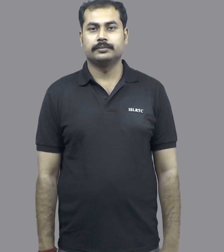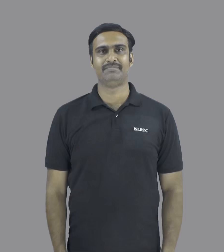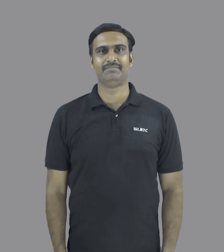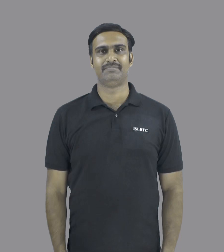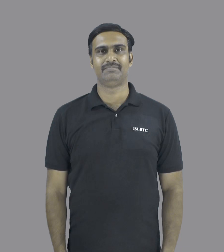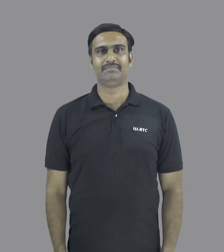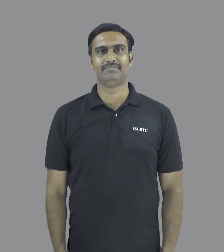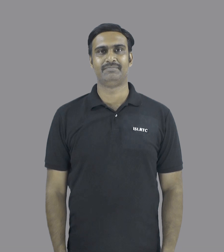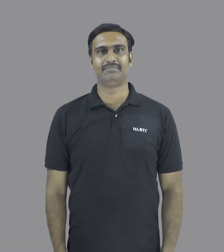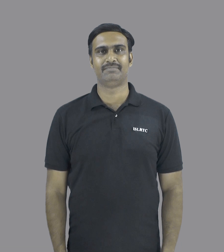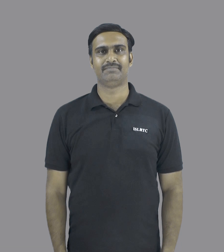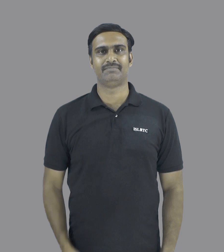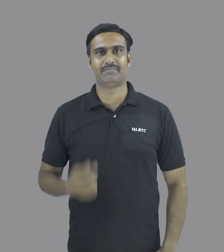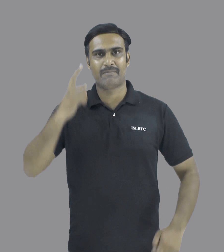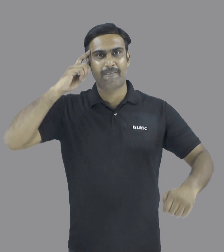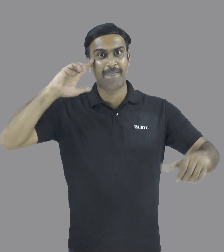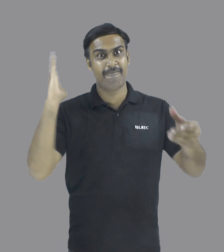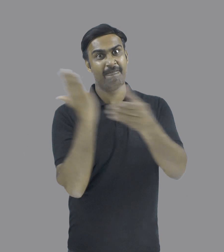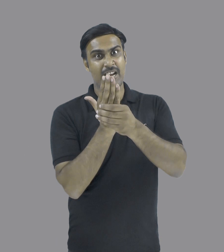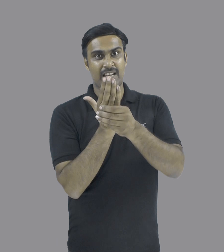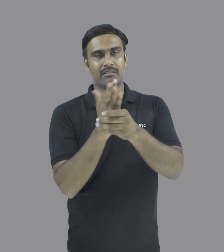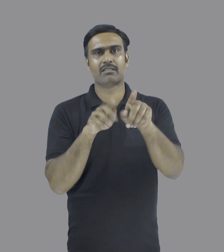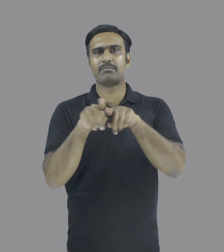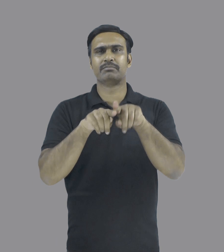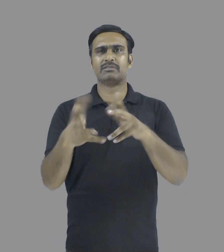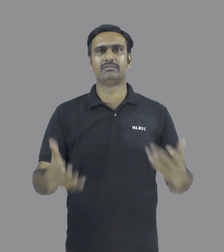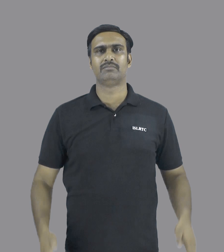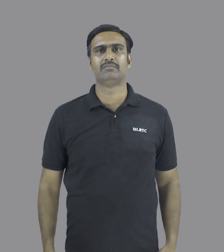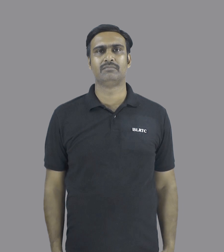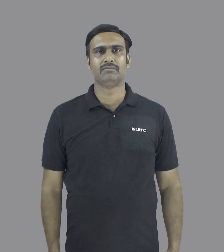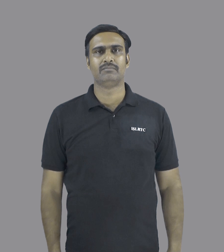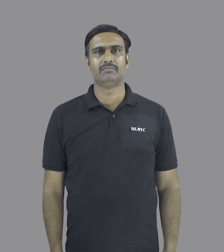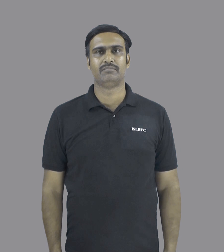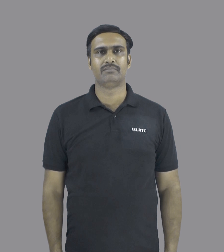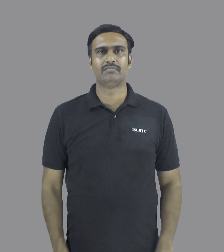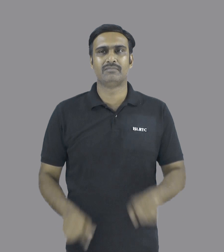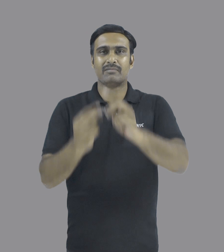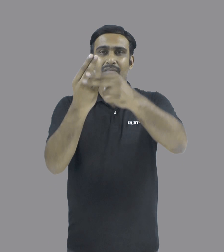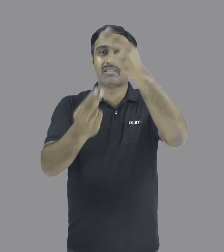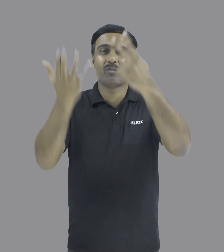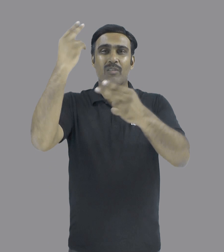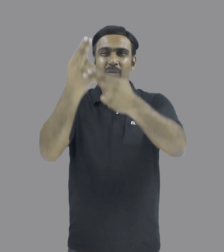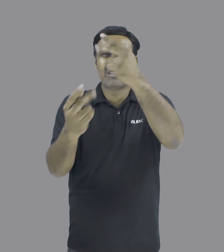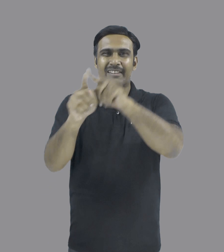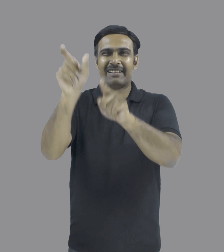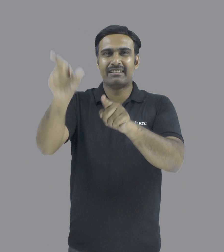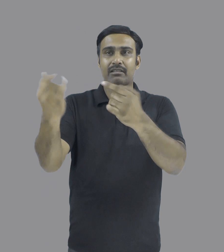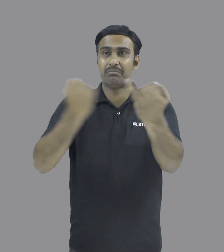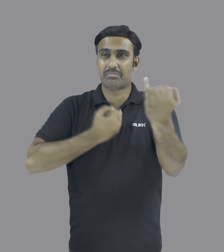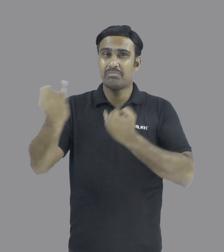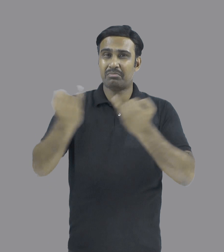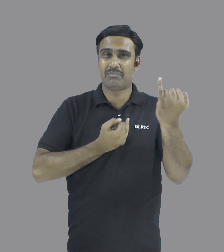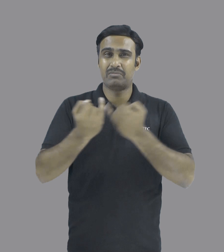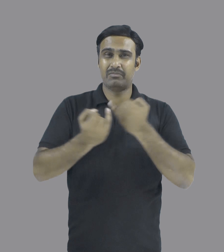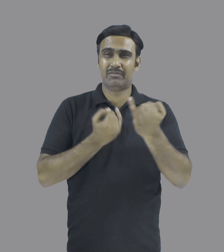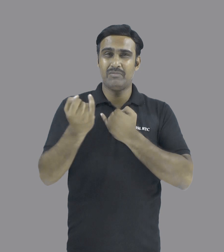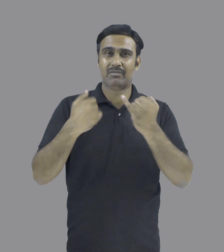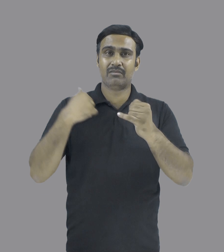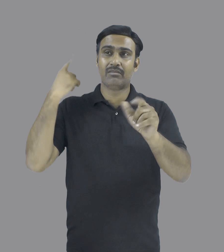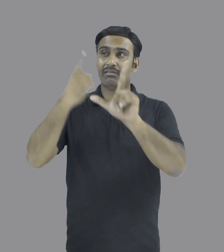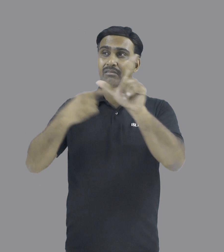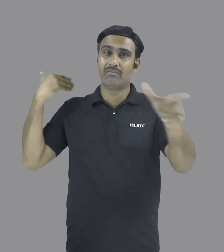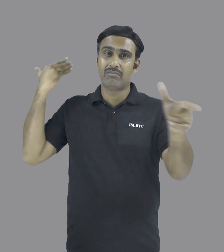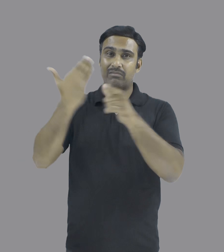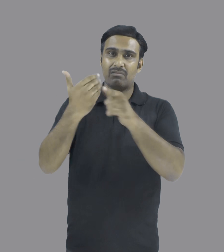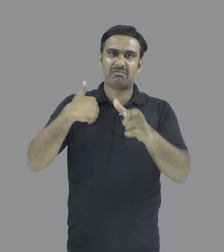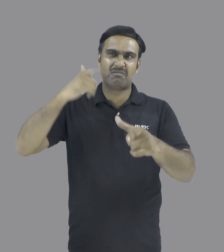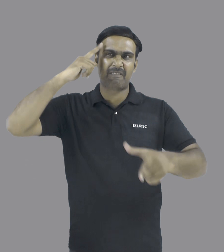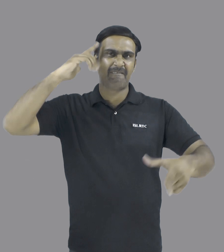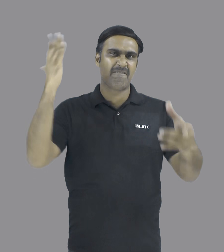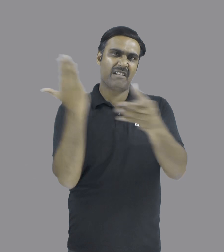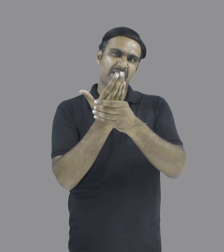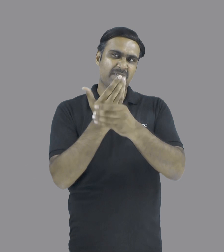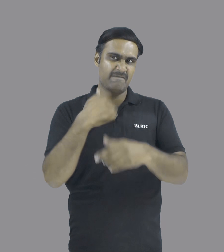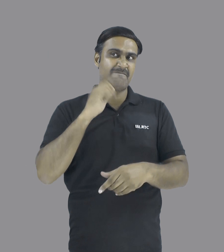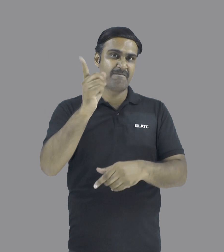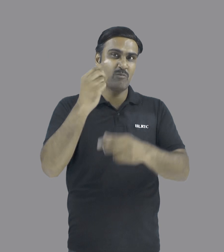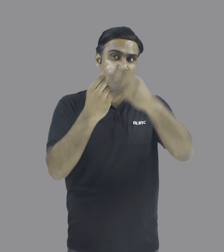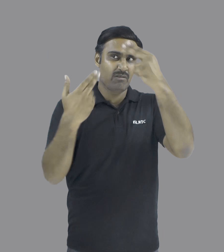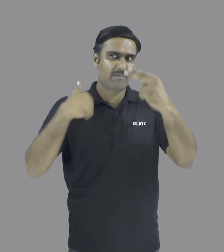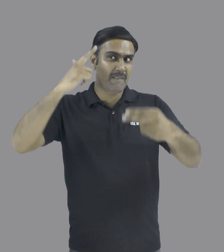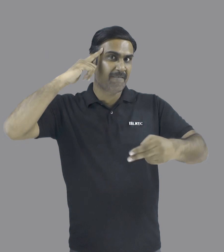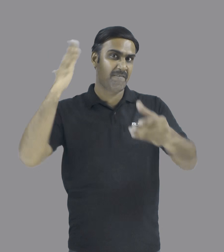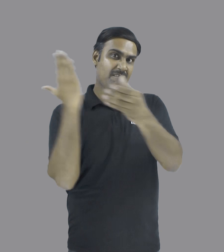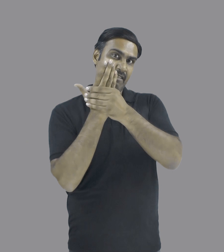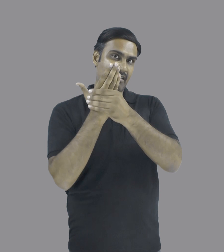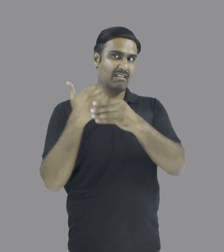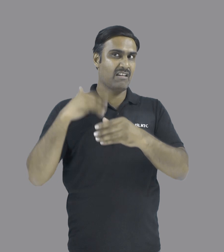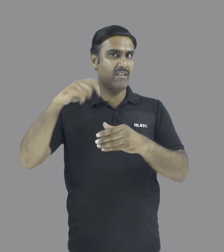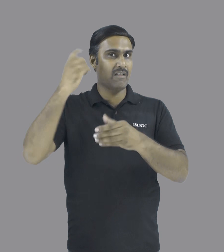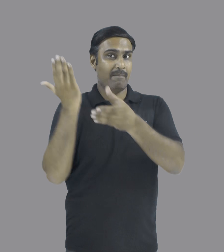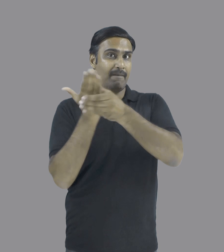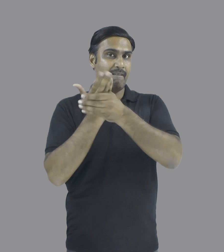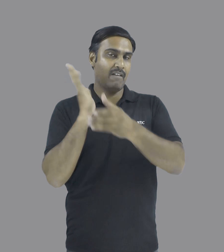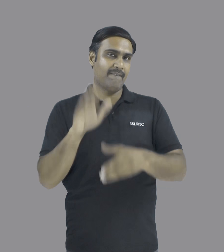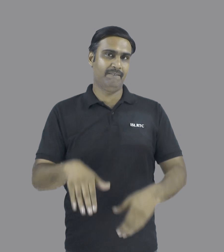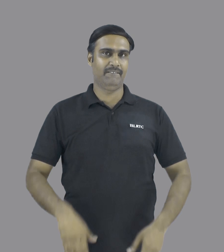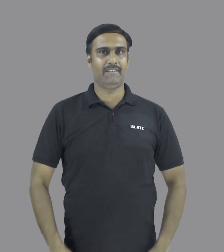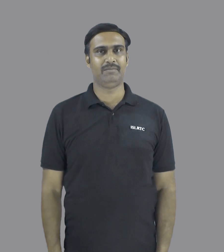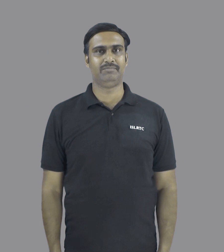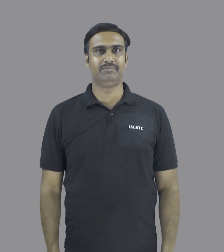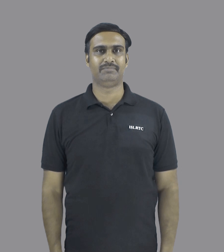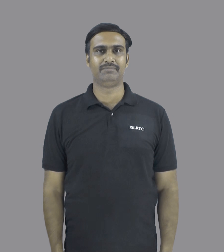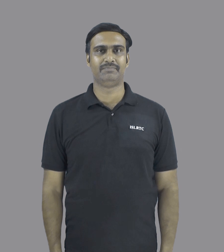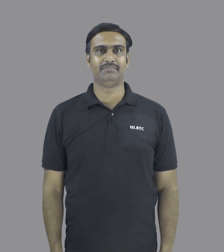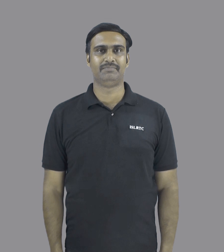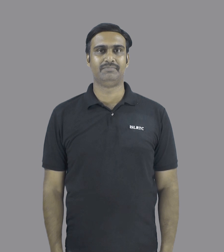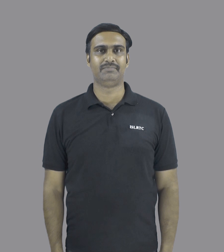Grudge